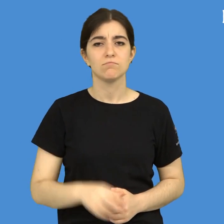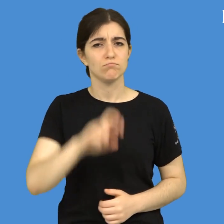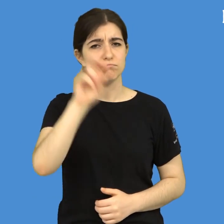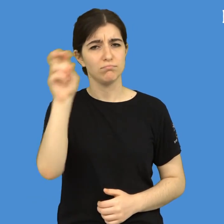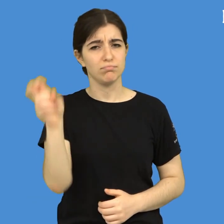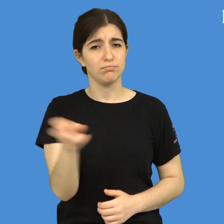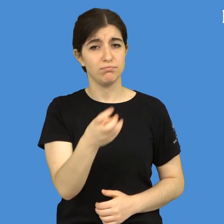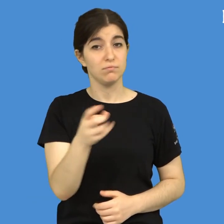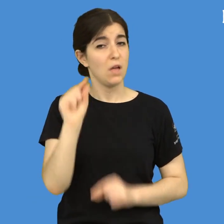etc